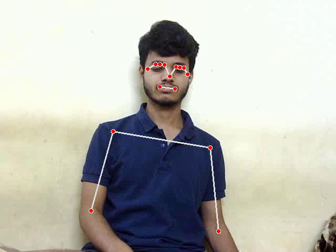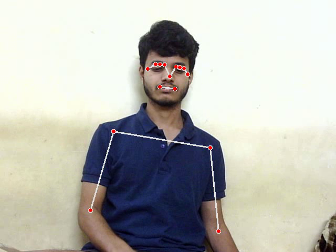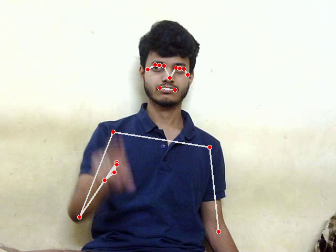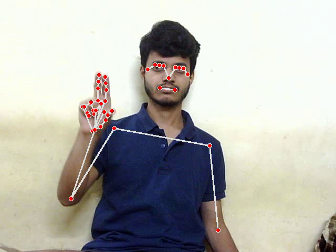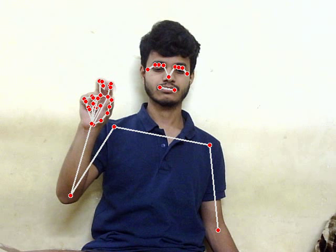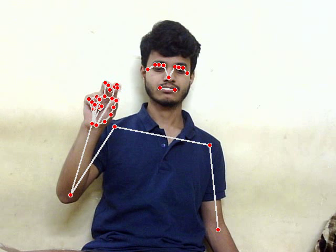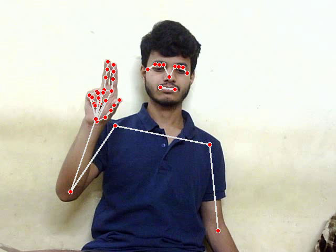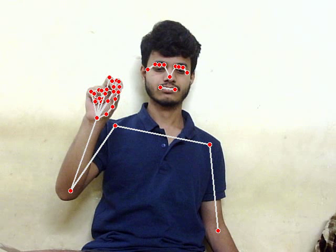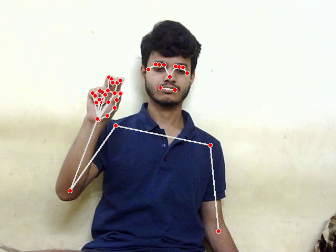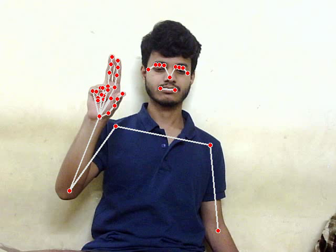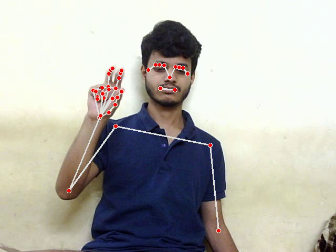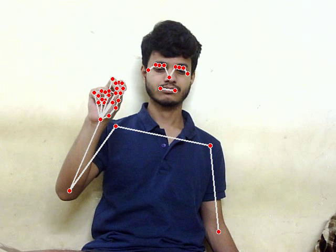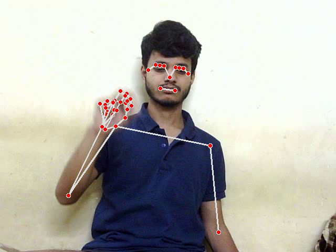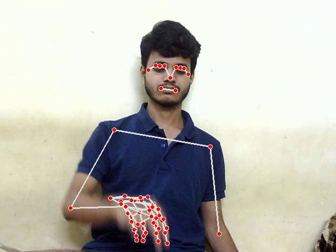no